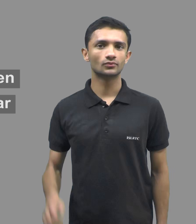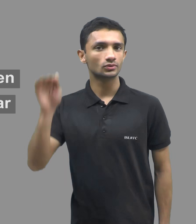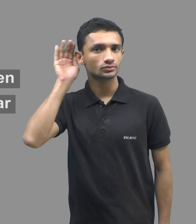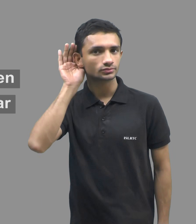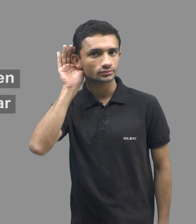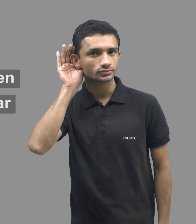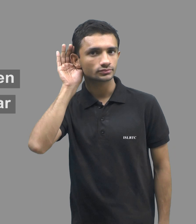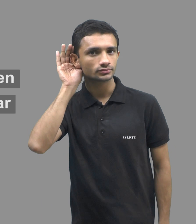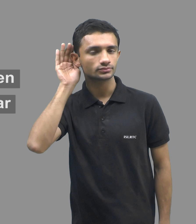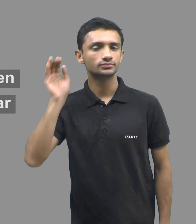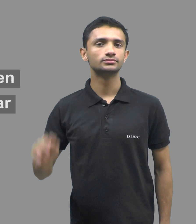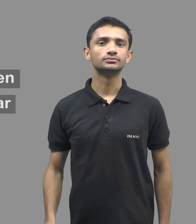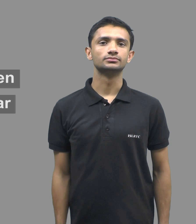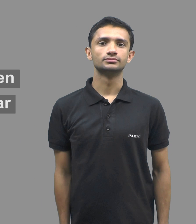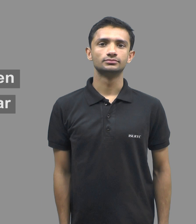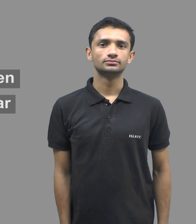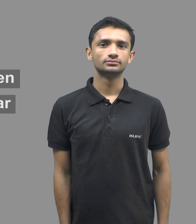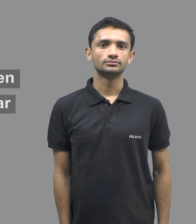Hear Listen